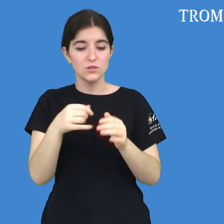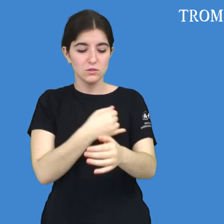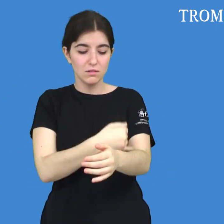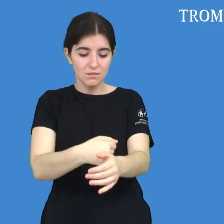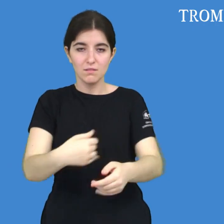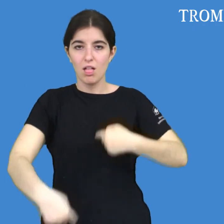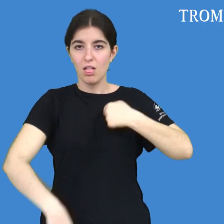vena